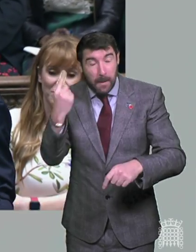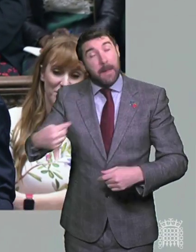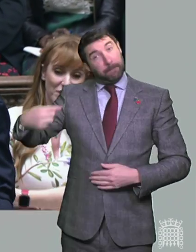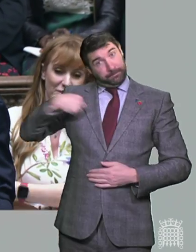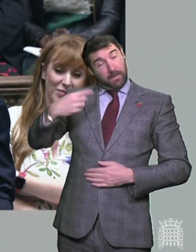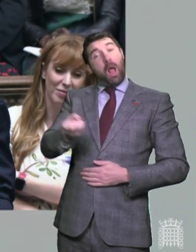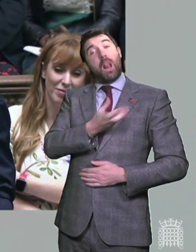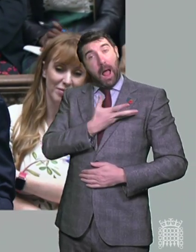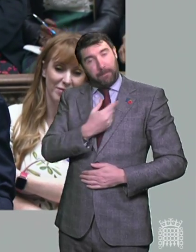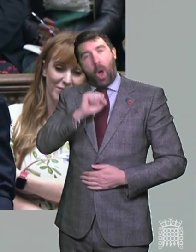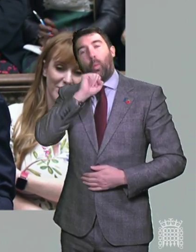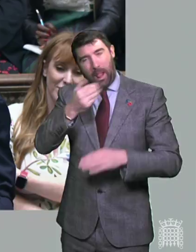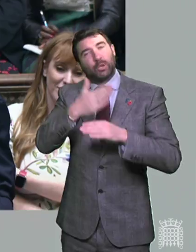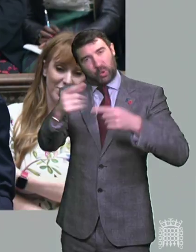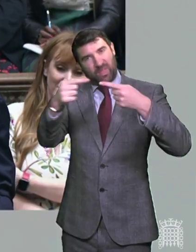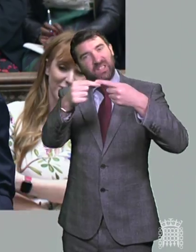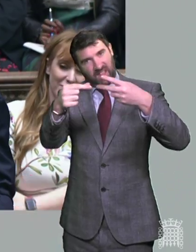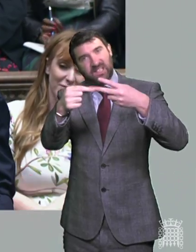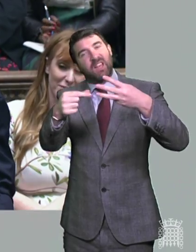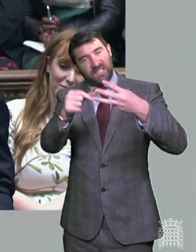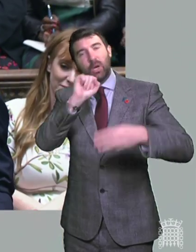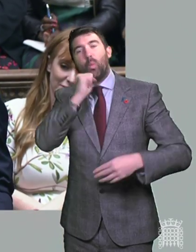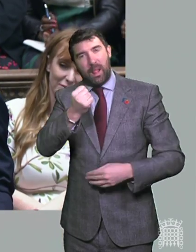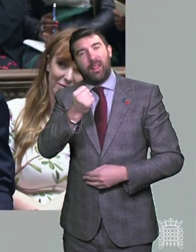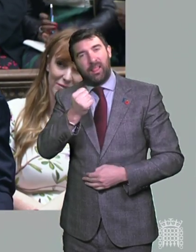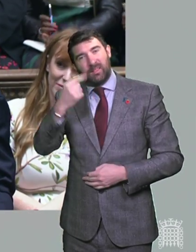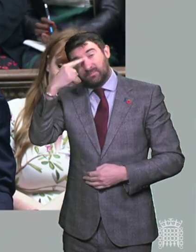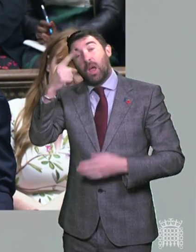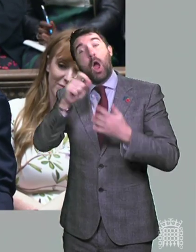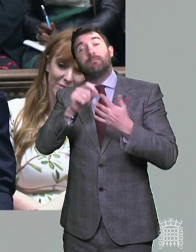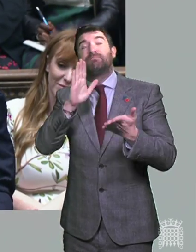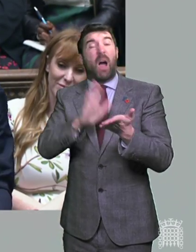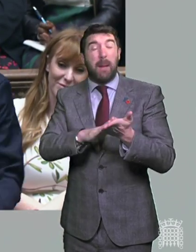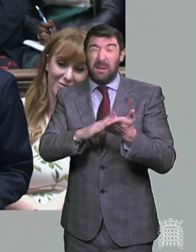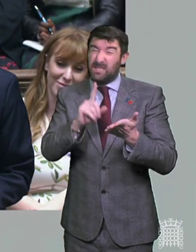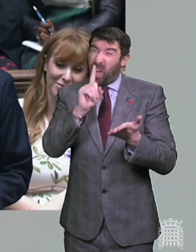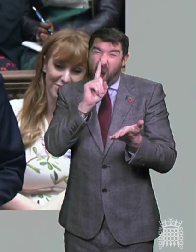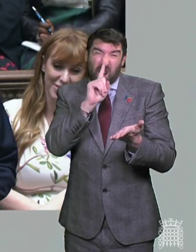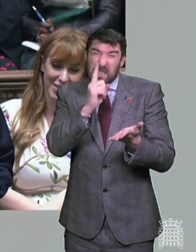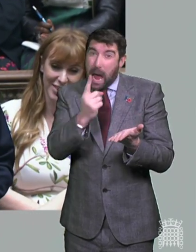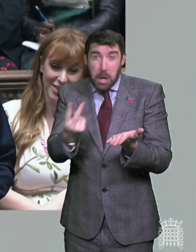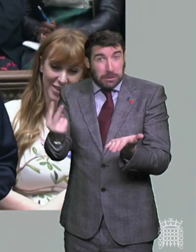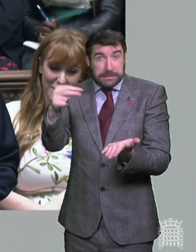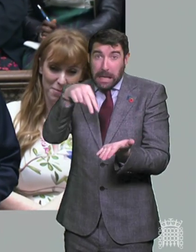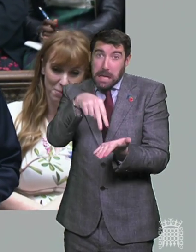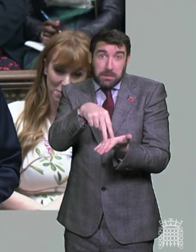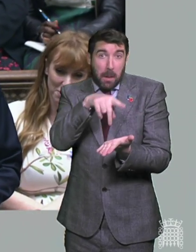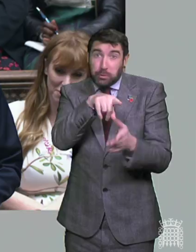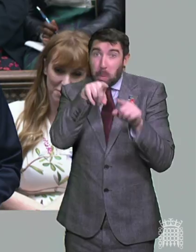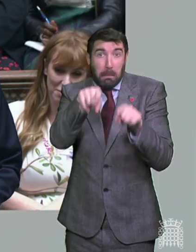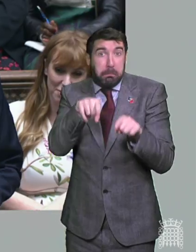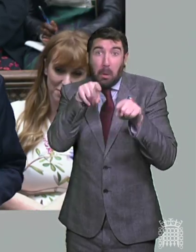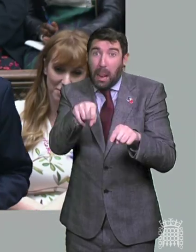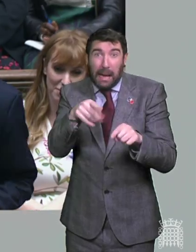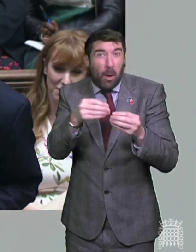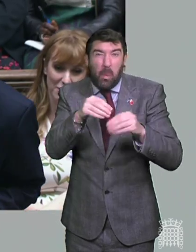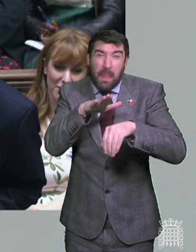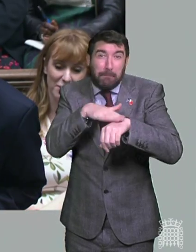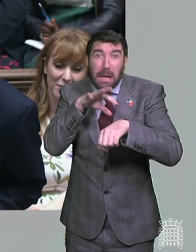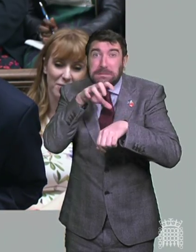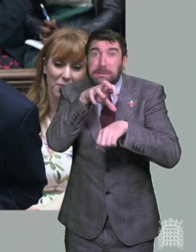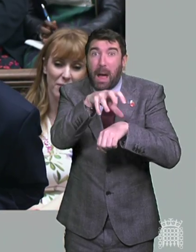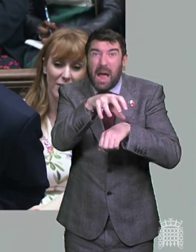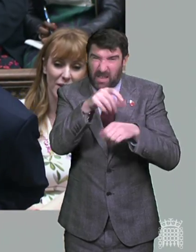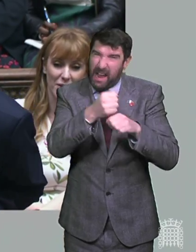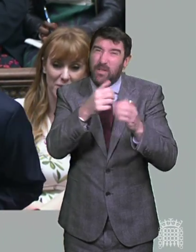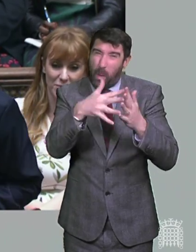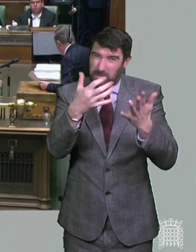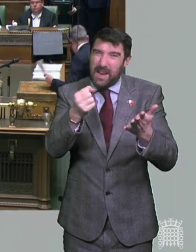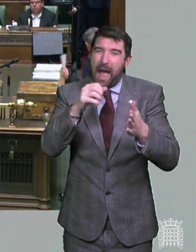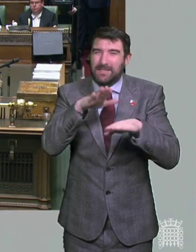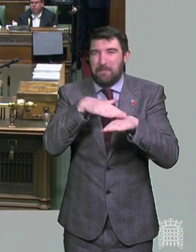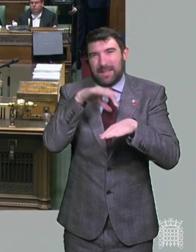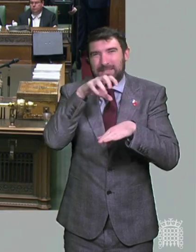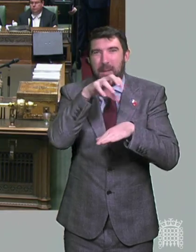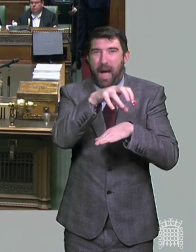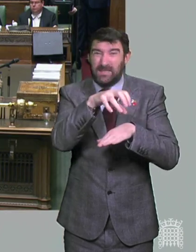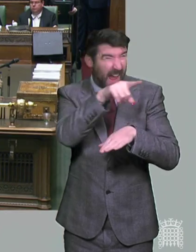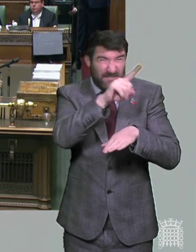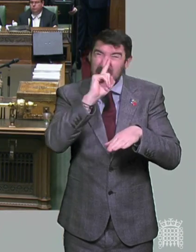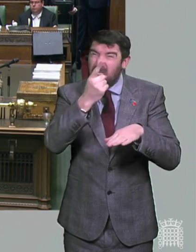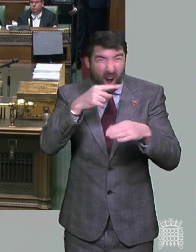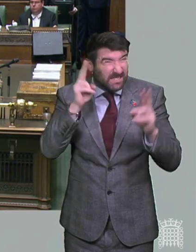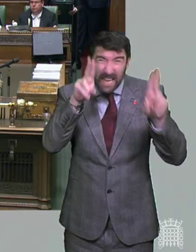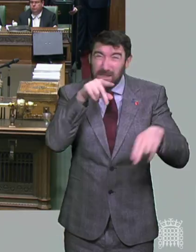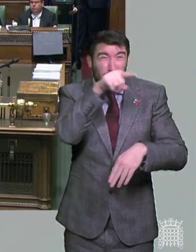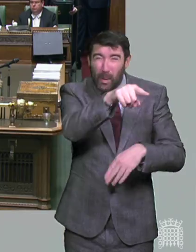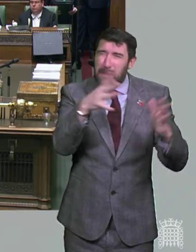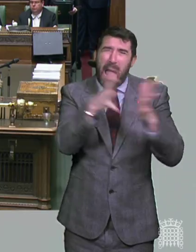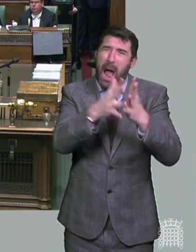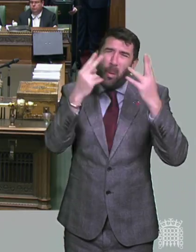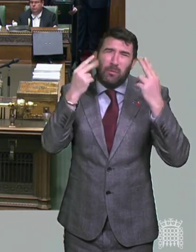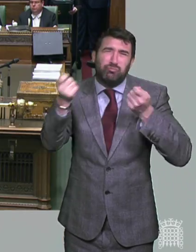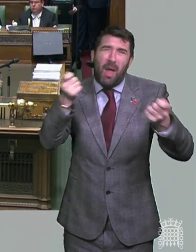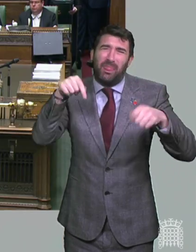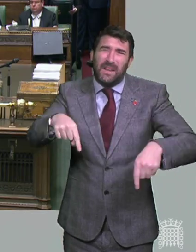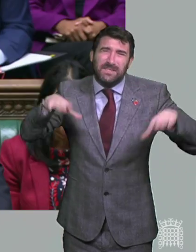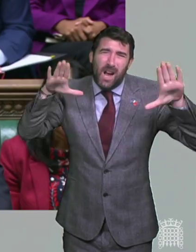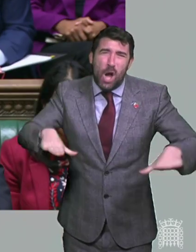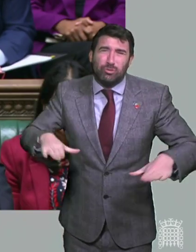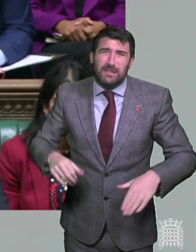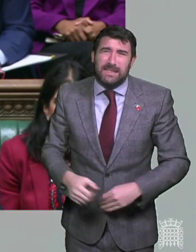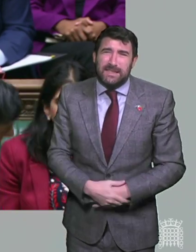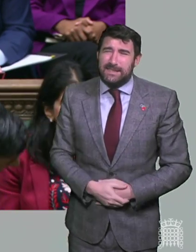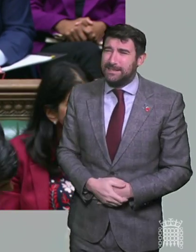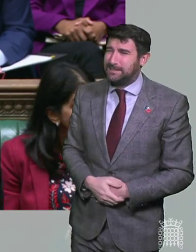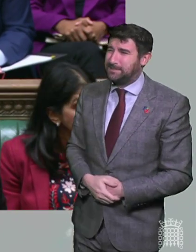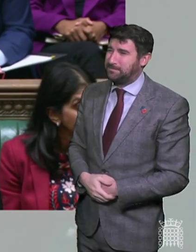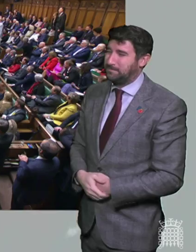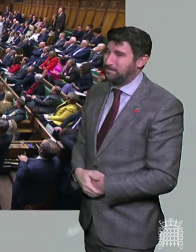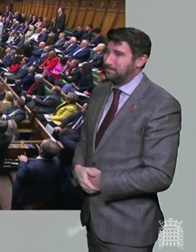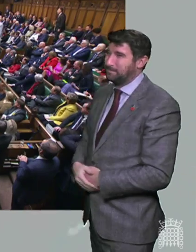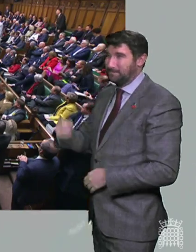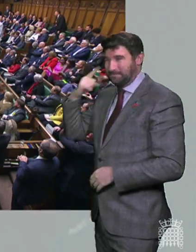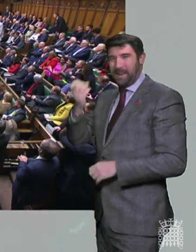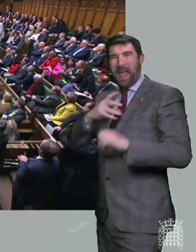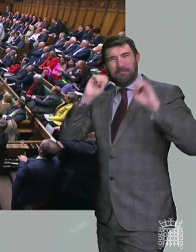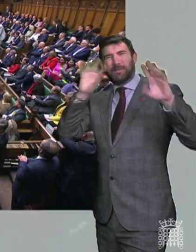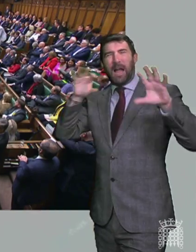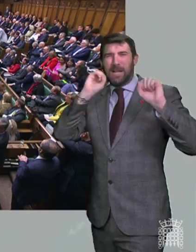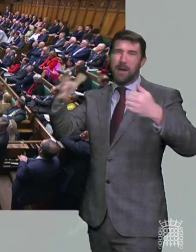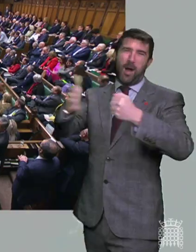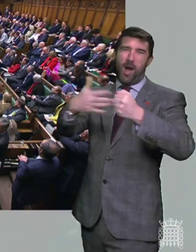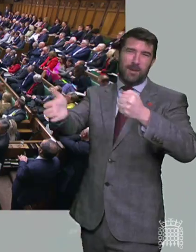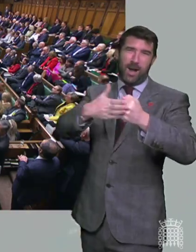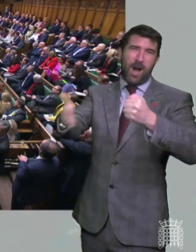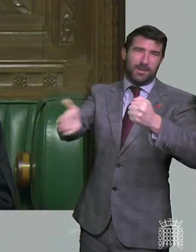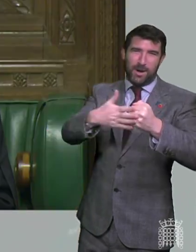If he cannot even stand up to a cartoon bully with a pet spider, if he is too scared to face the public in an election, what chance has he got of running the country?